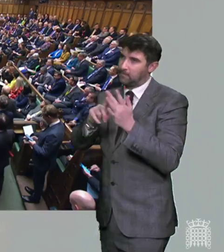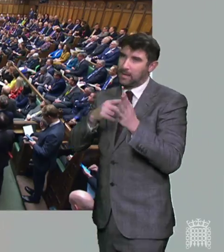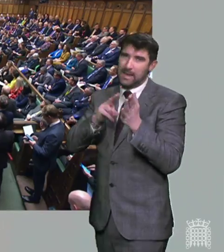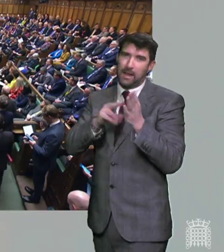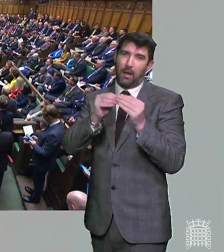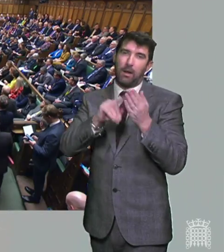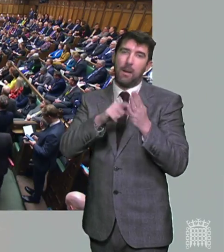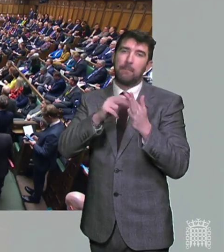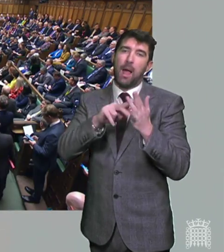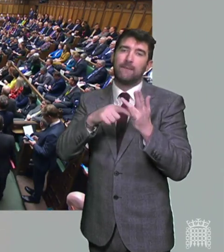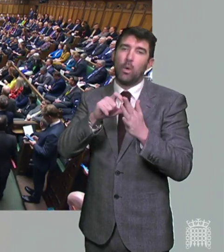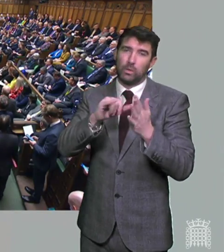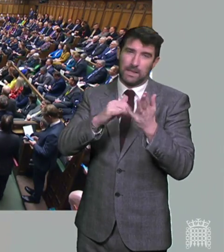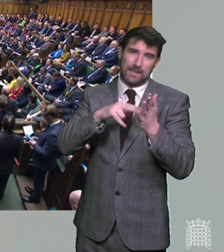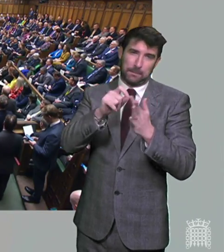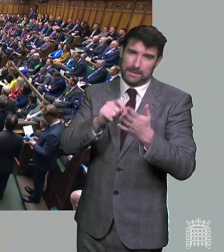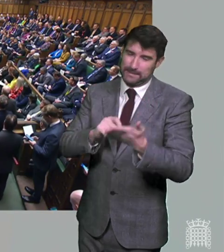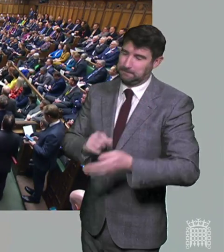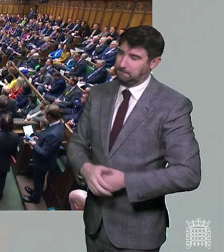I call the leader of the SNP.